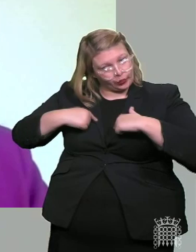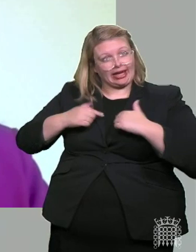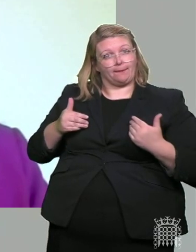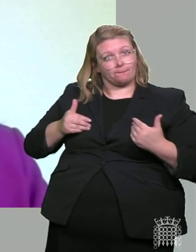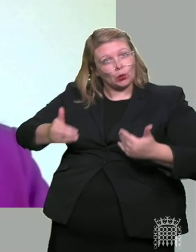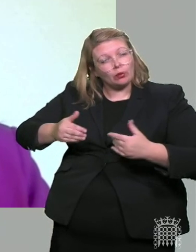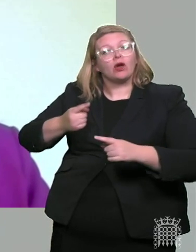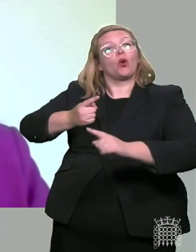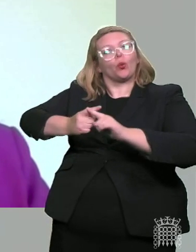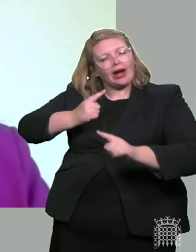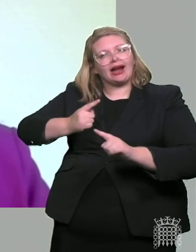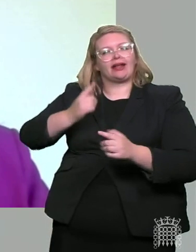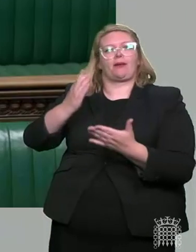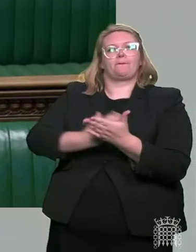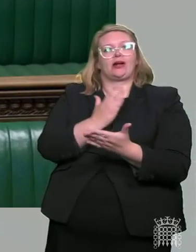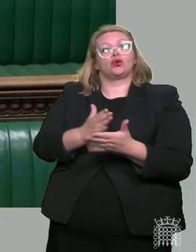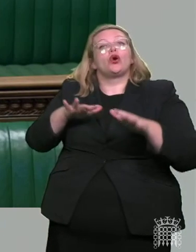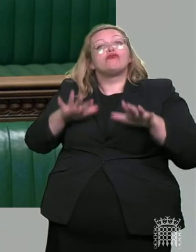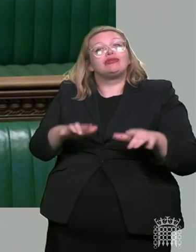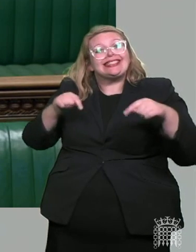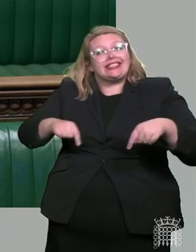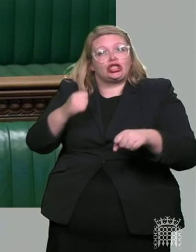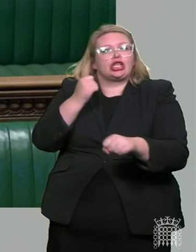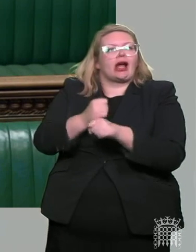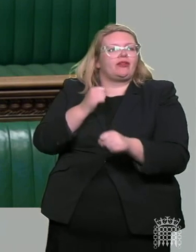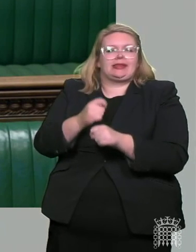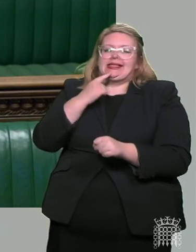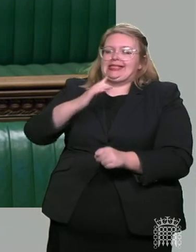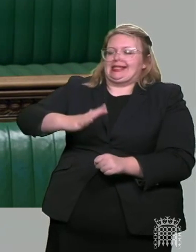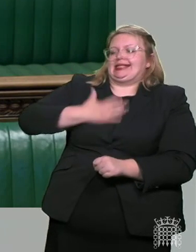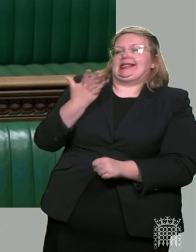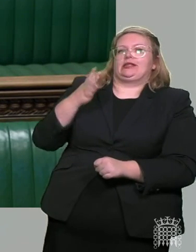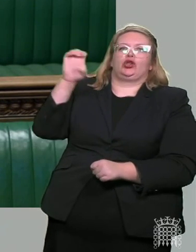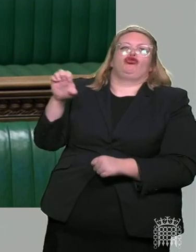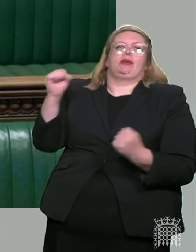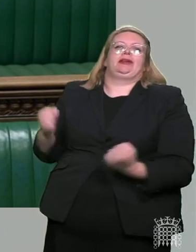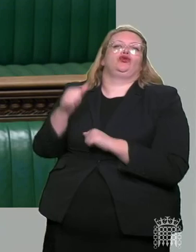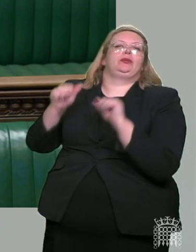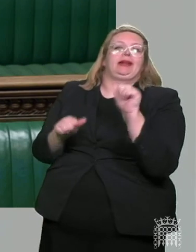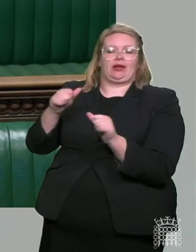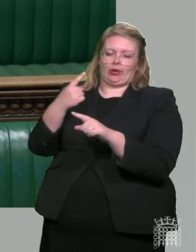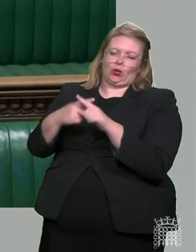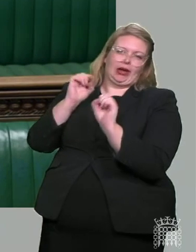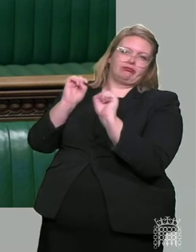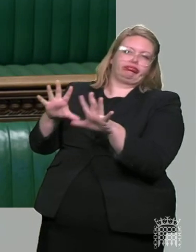We acted decisively to make clear that the UK Government took a dim view of this matter.